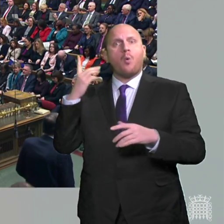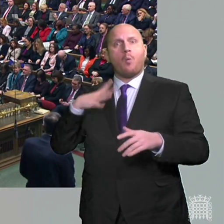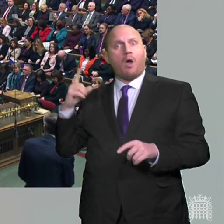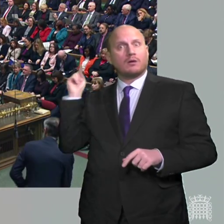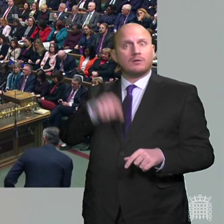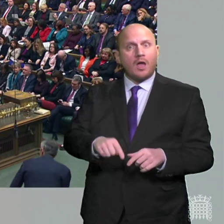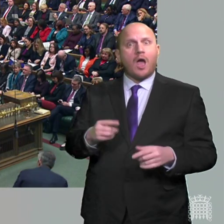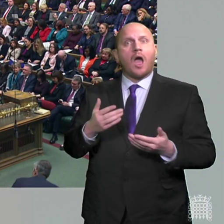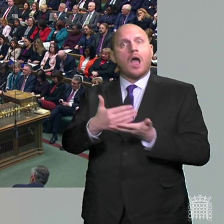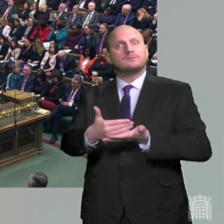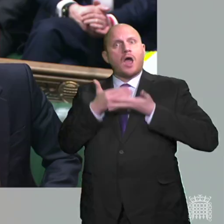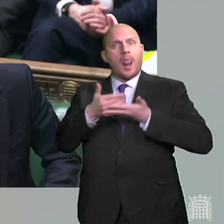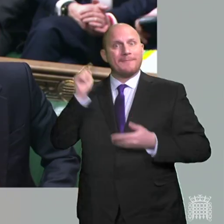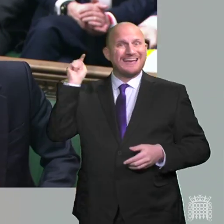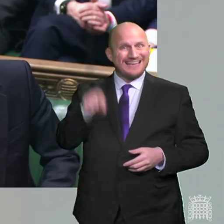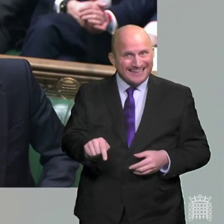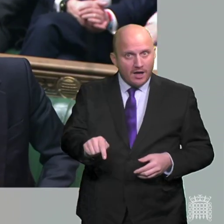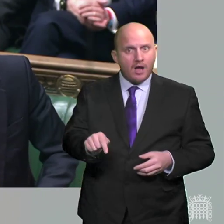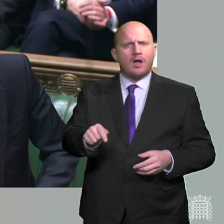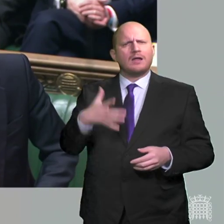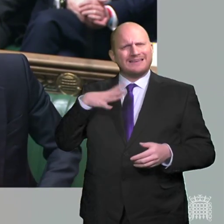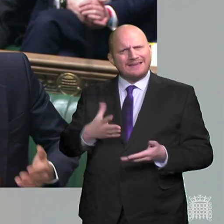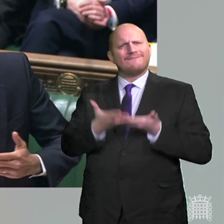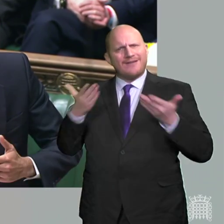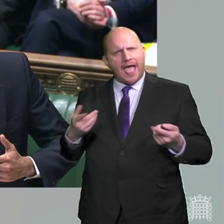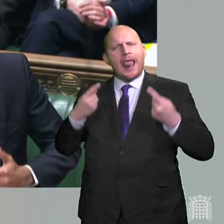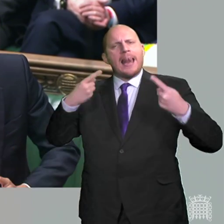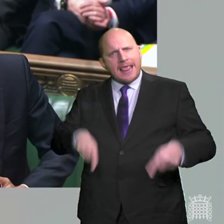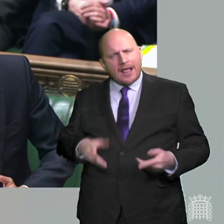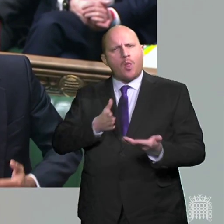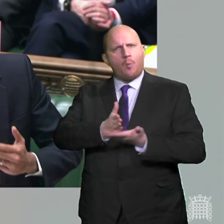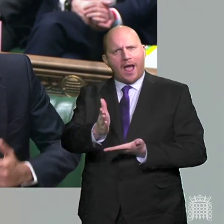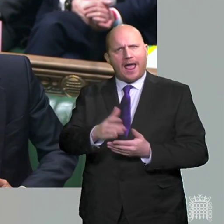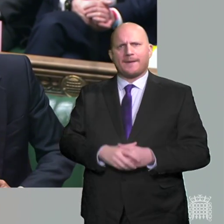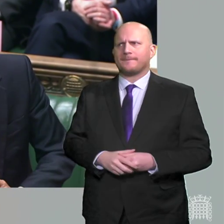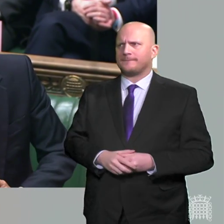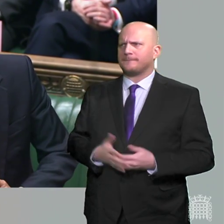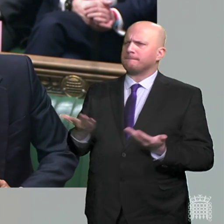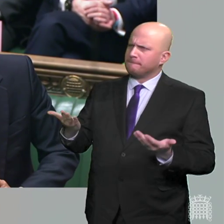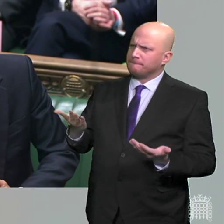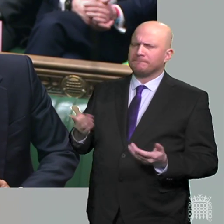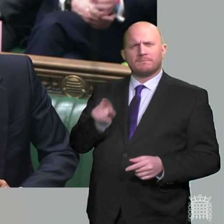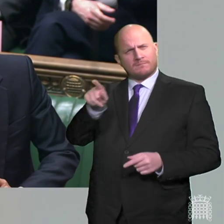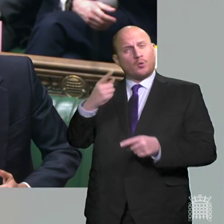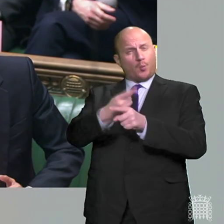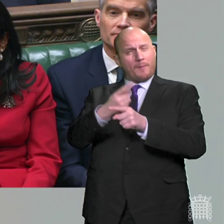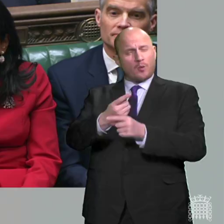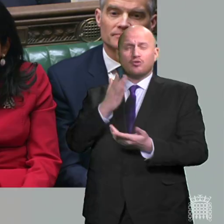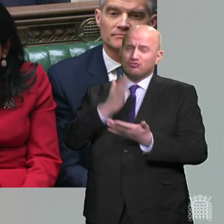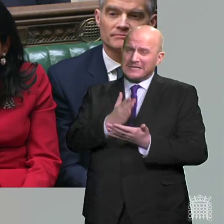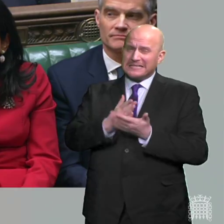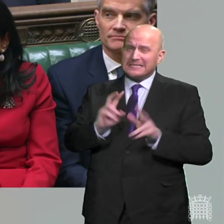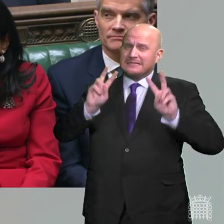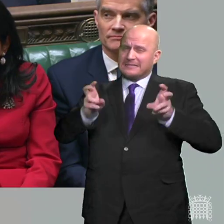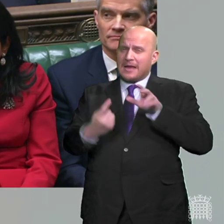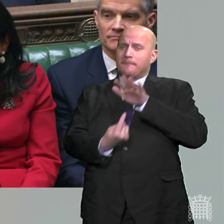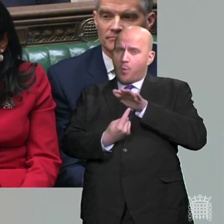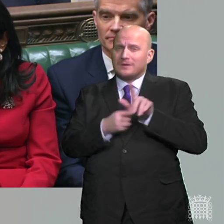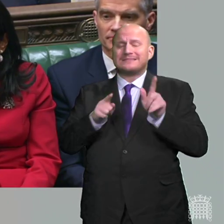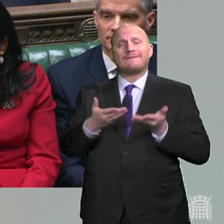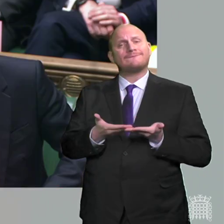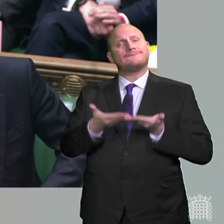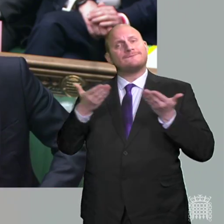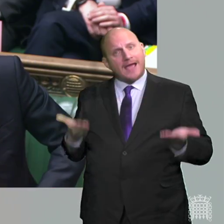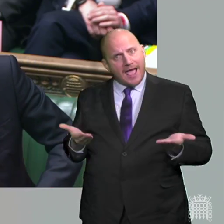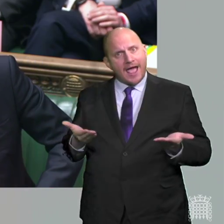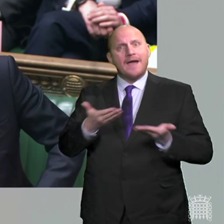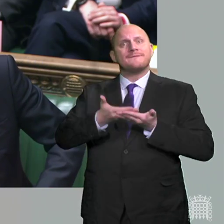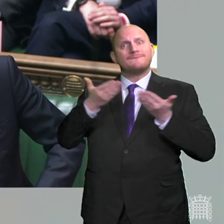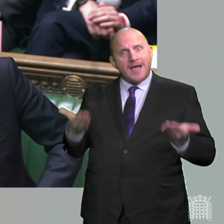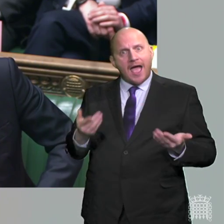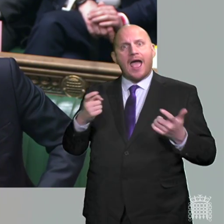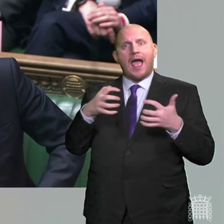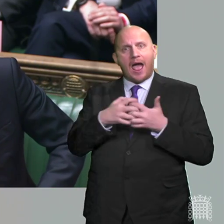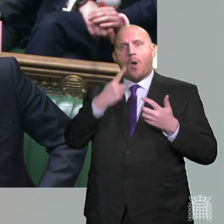This is about fairness. It is about fairness for those who seek to come here legally, and it is about fairness for those who are here and our ability to integrate and support those we want to.